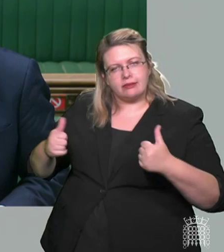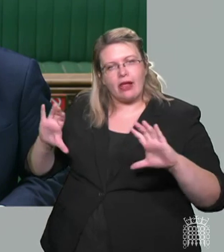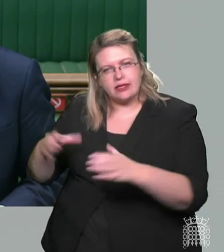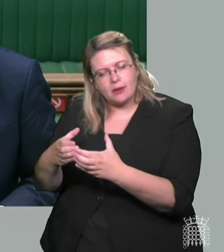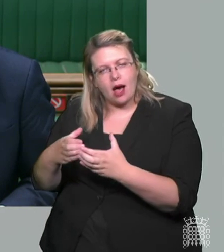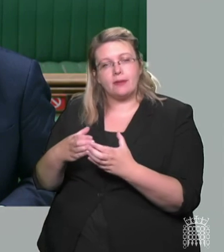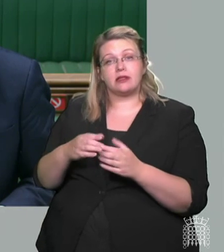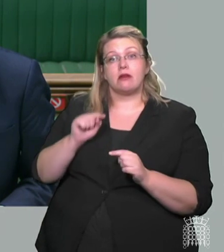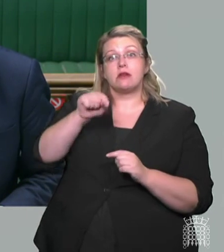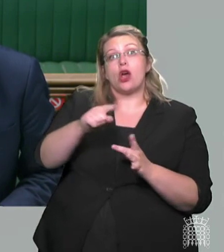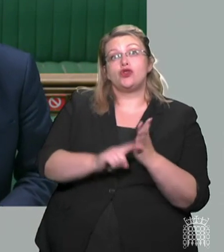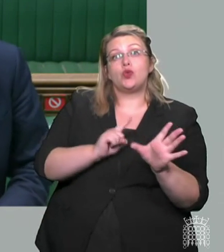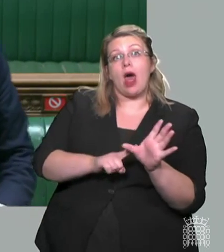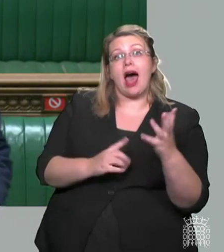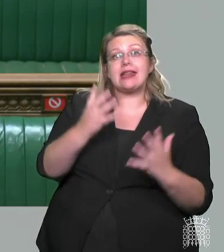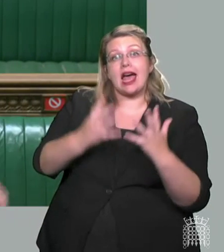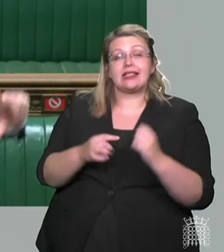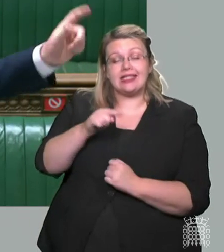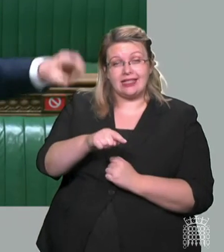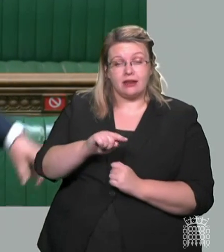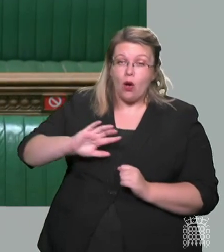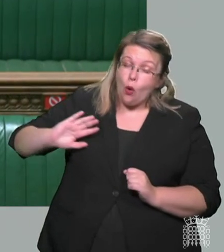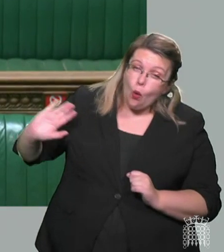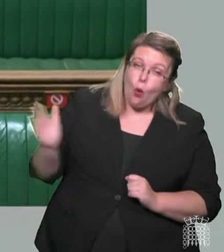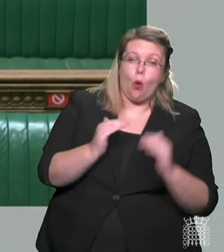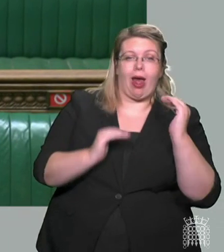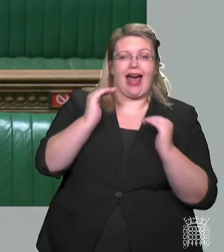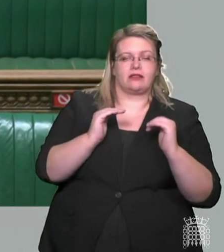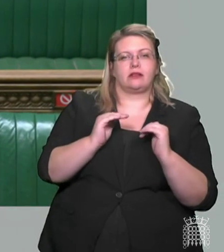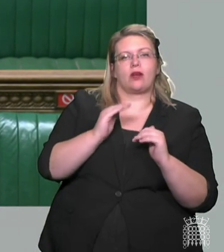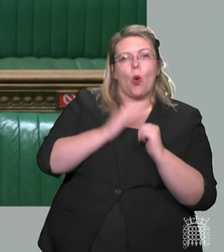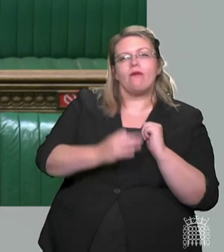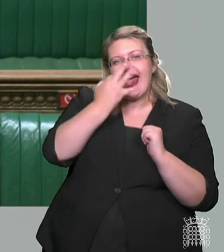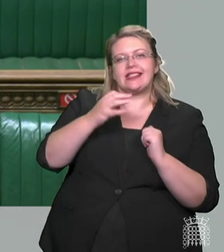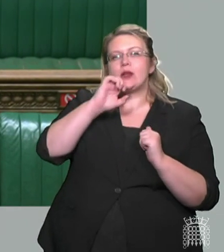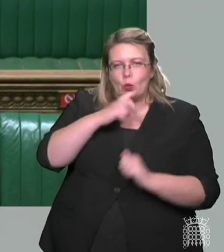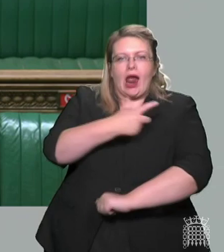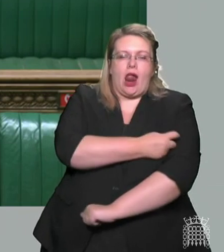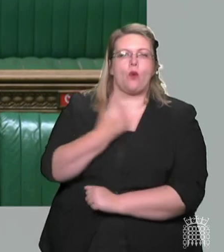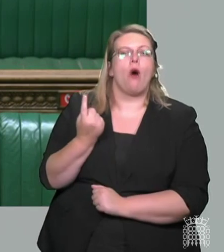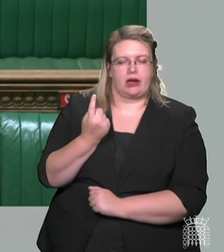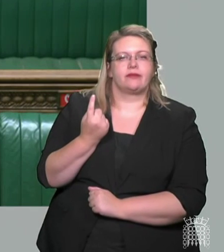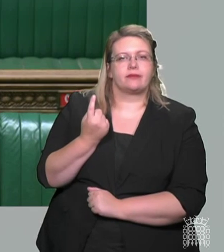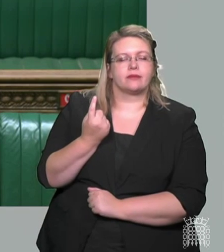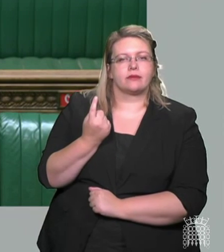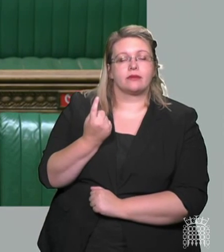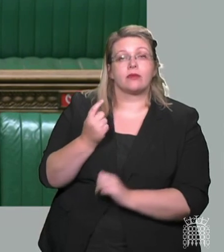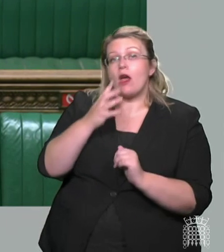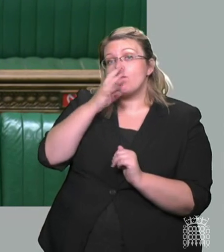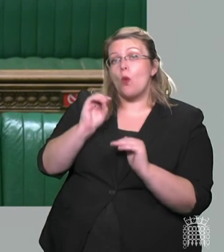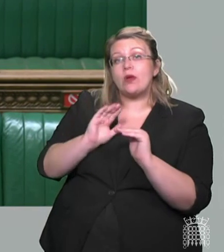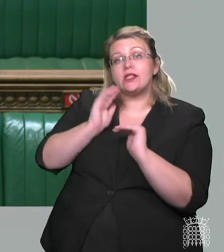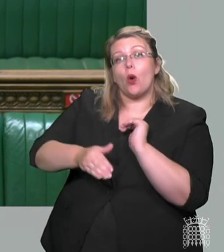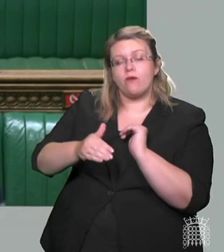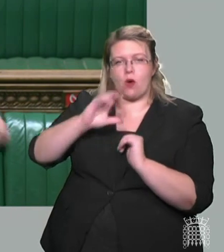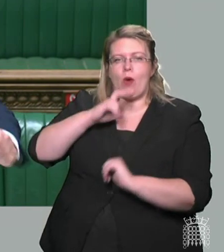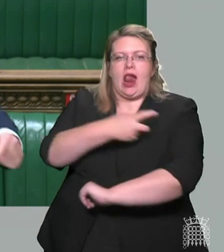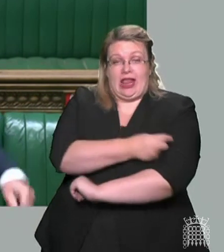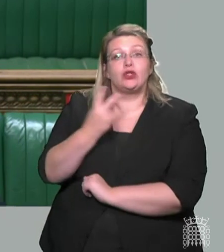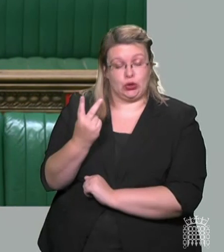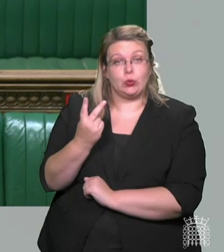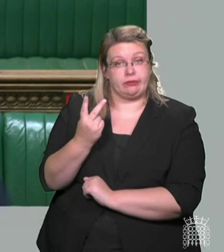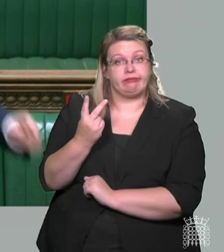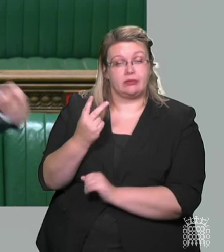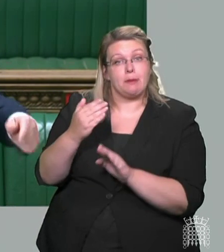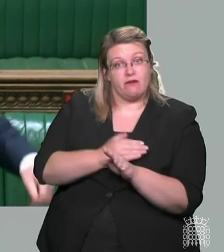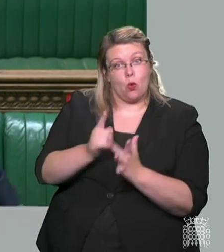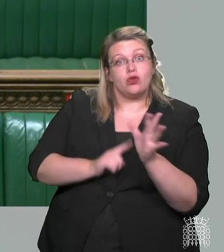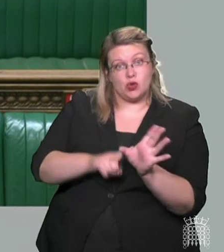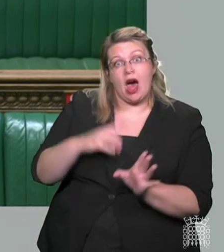as a result of the efforts made by the NHS and the Department of Health, we will have vaccinated everybody by 19 July; every adult over 18 will have received one jab and everybody over 40 will have received two jabs.